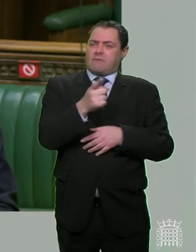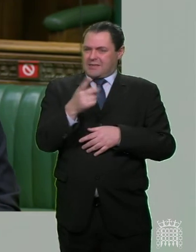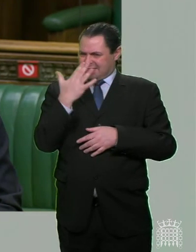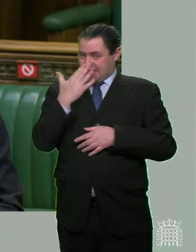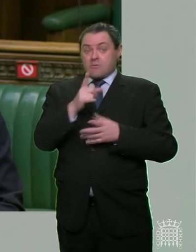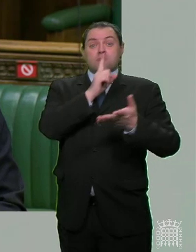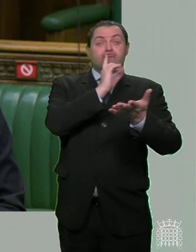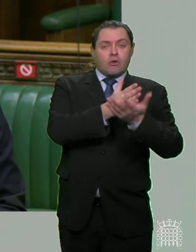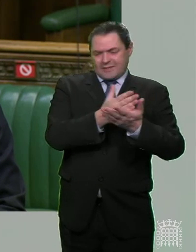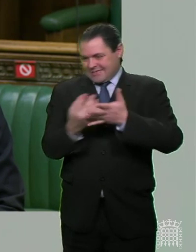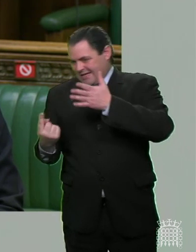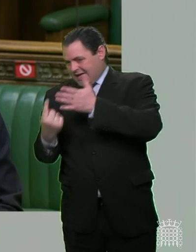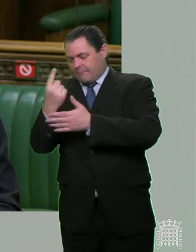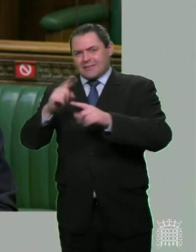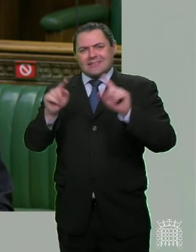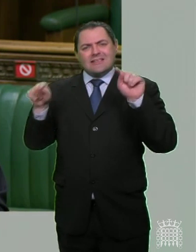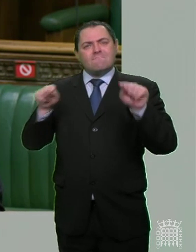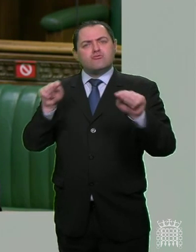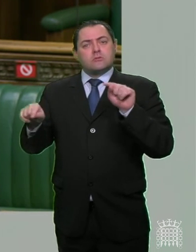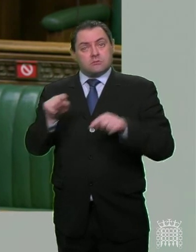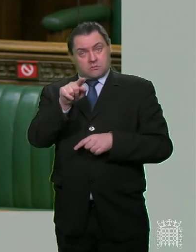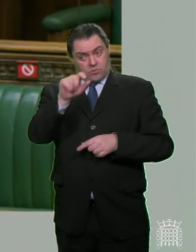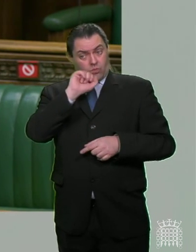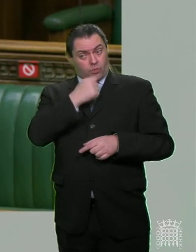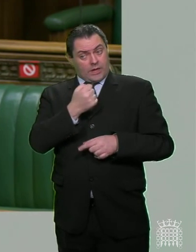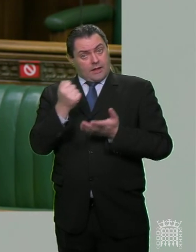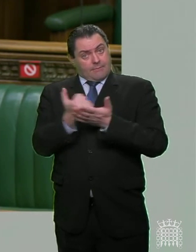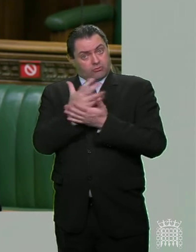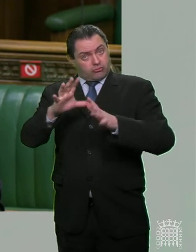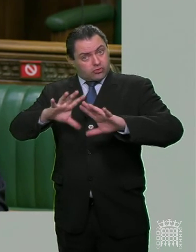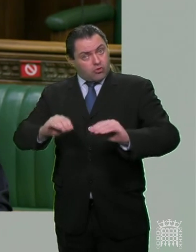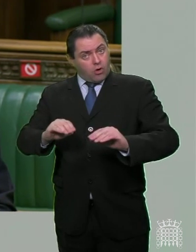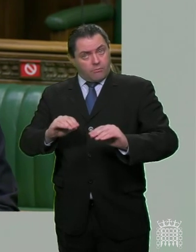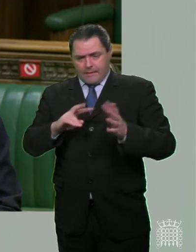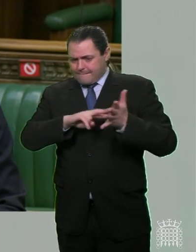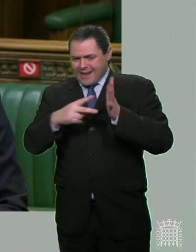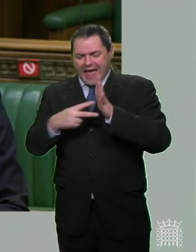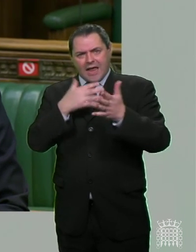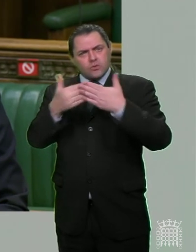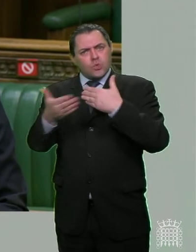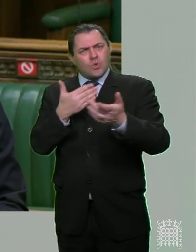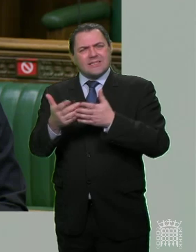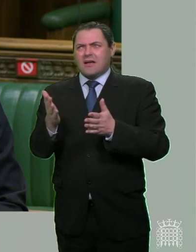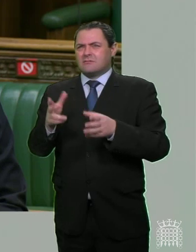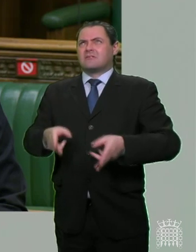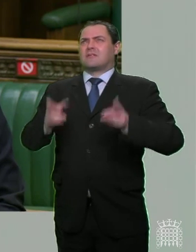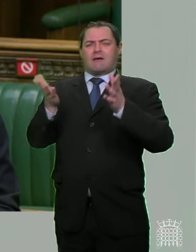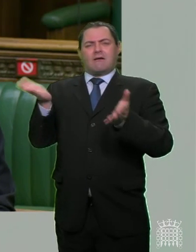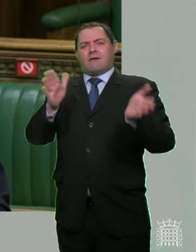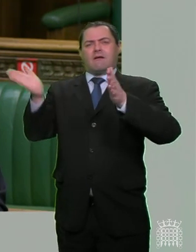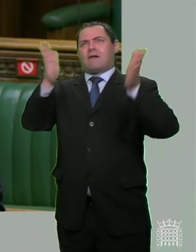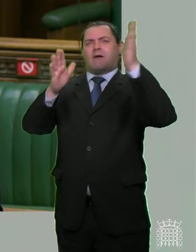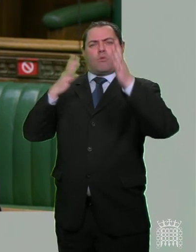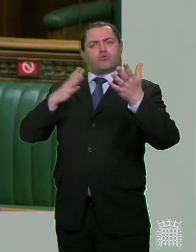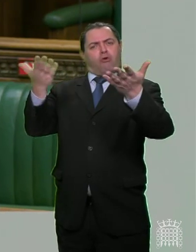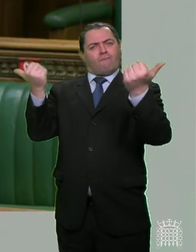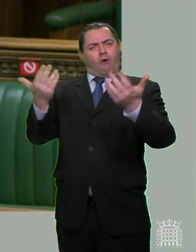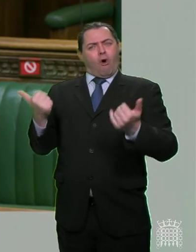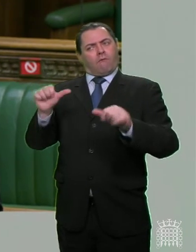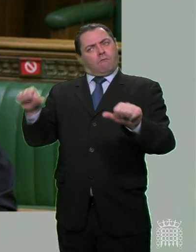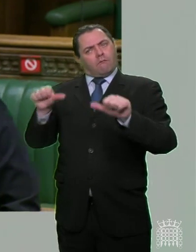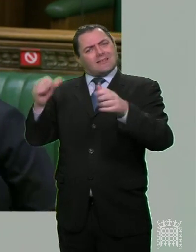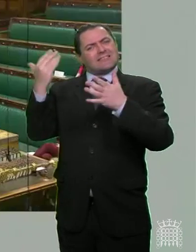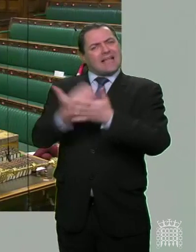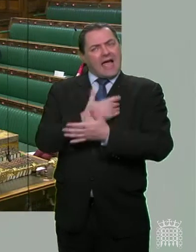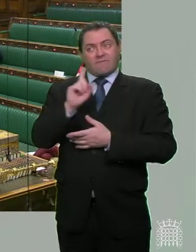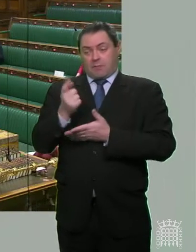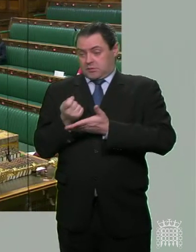So will the Prime Minister finally act, end this injustice and come forward with a plan to fix the cladding crisis that does not burden leaseholders with the cost?